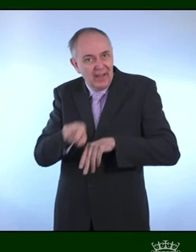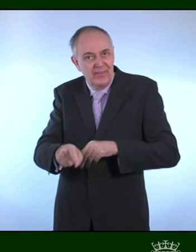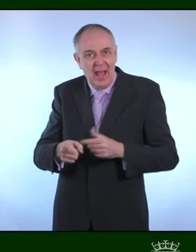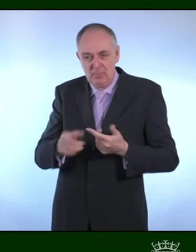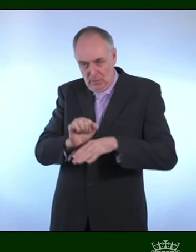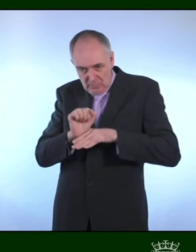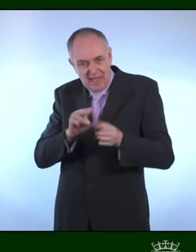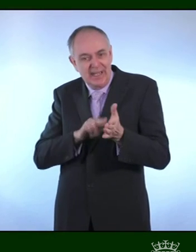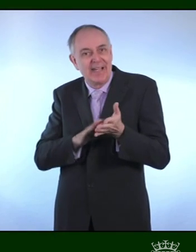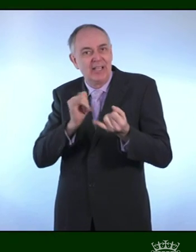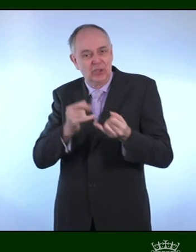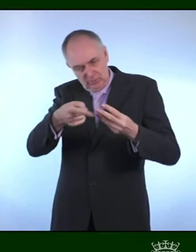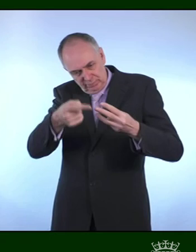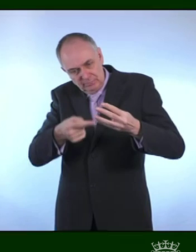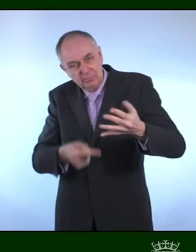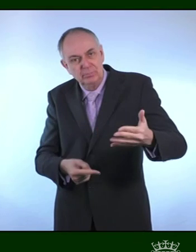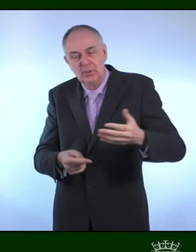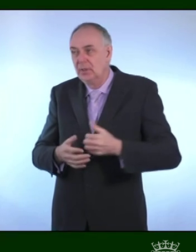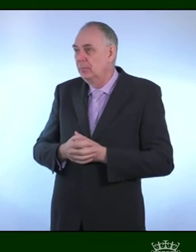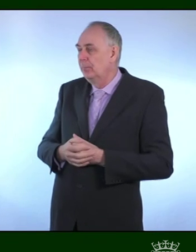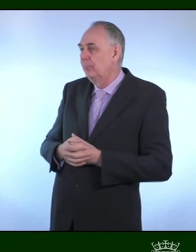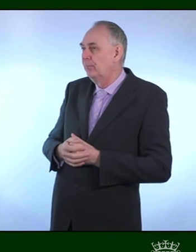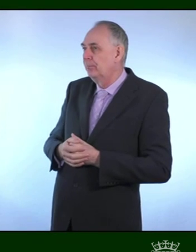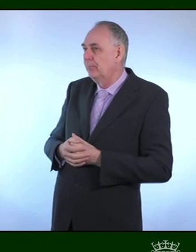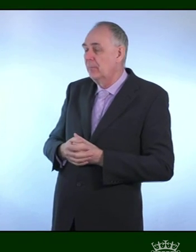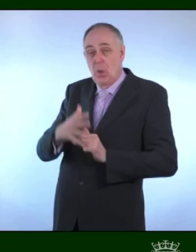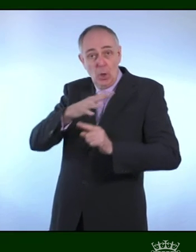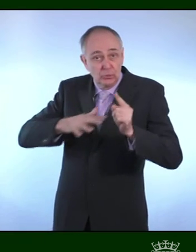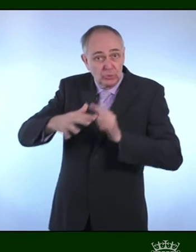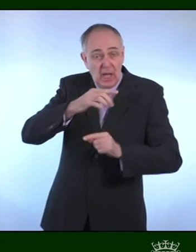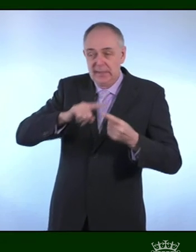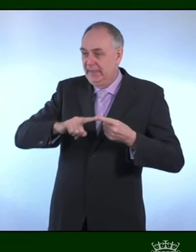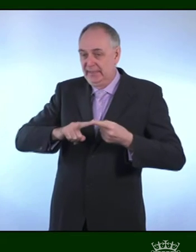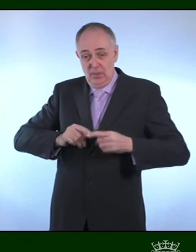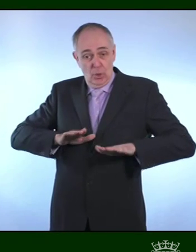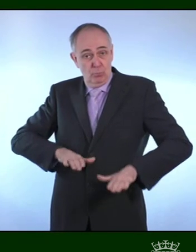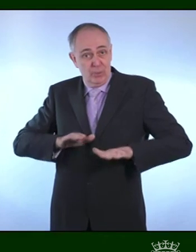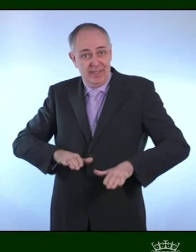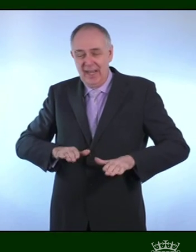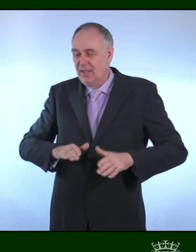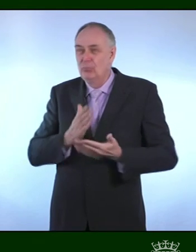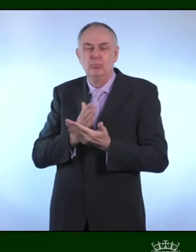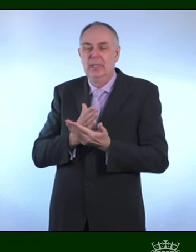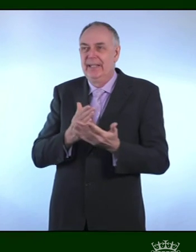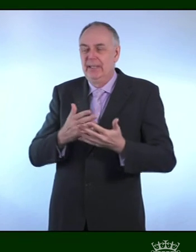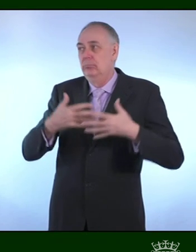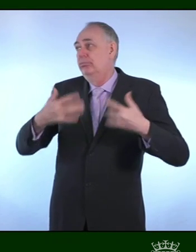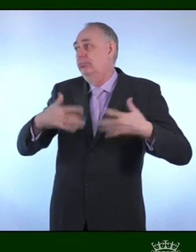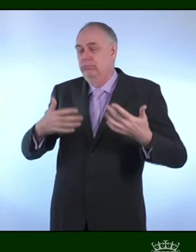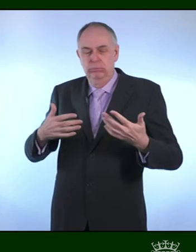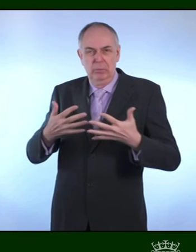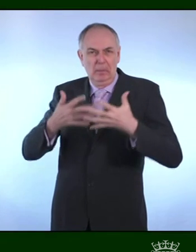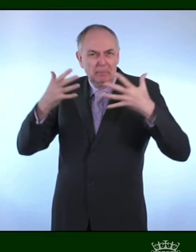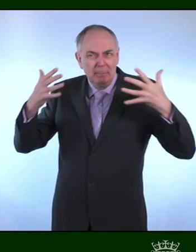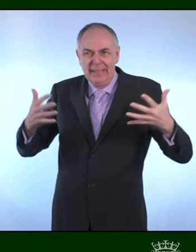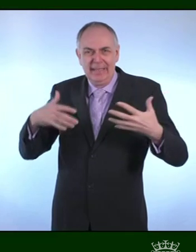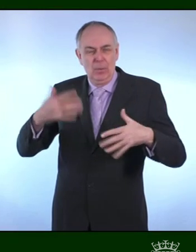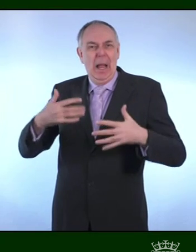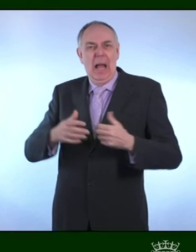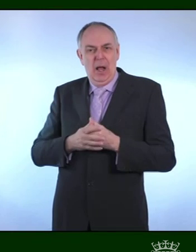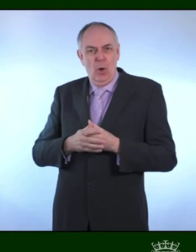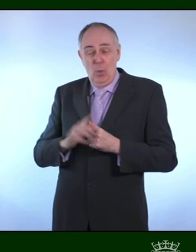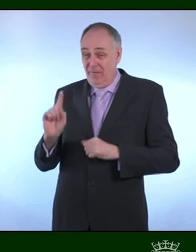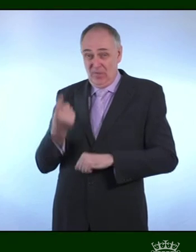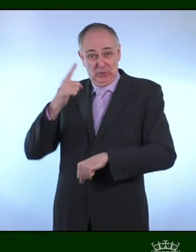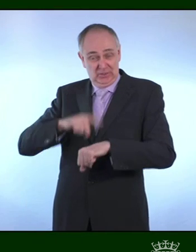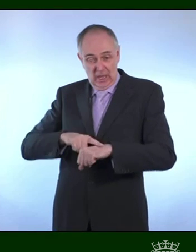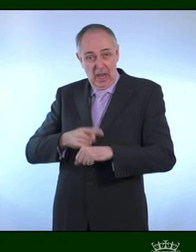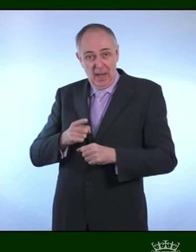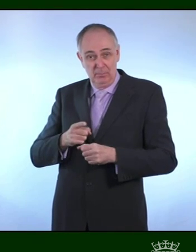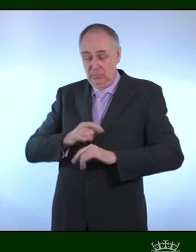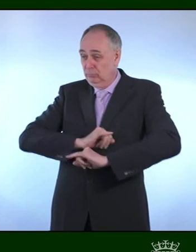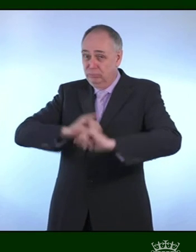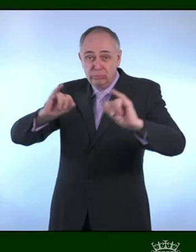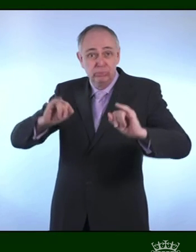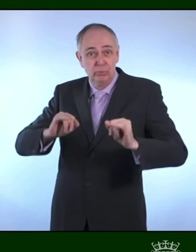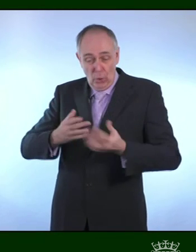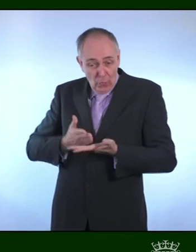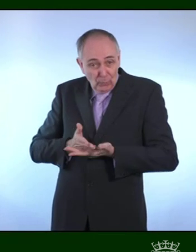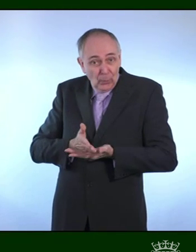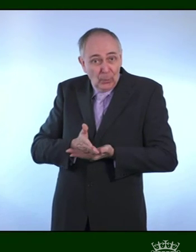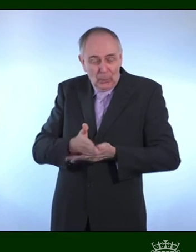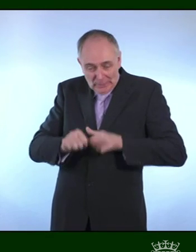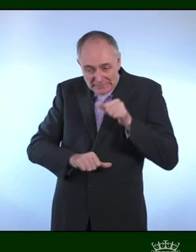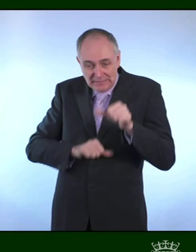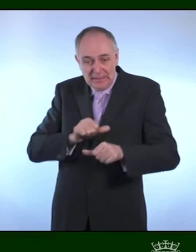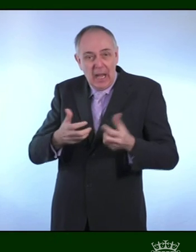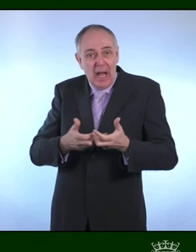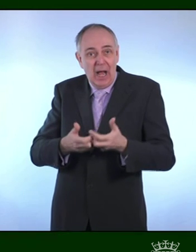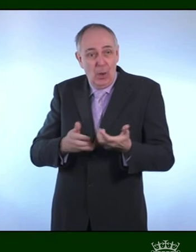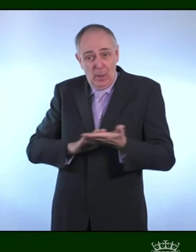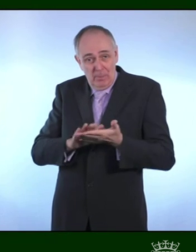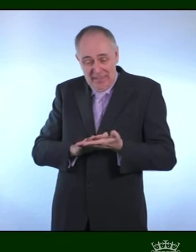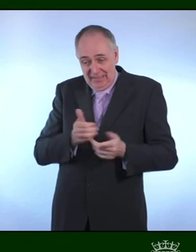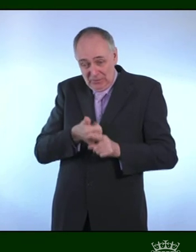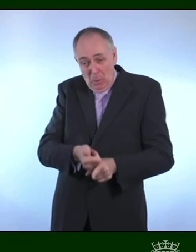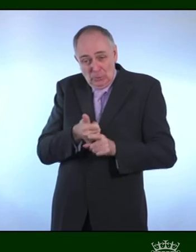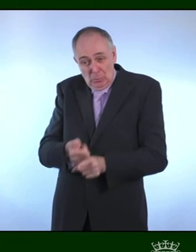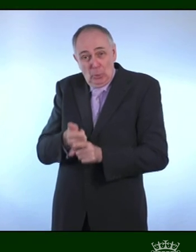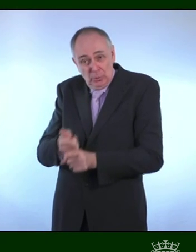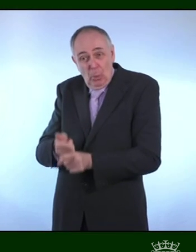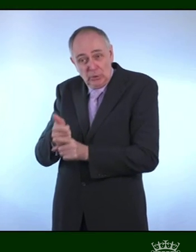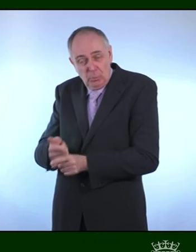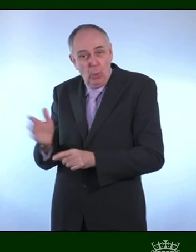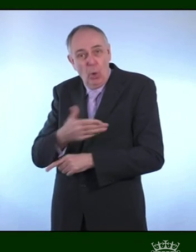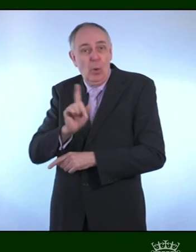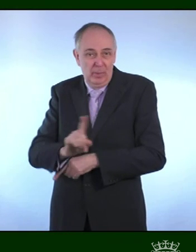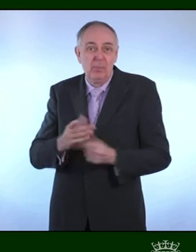As a society and country, we are doing a quite extraordinary thing: for the first time in our history, to get through this crisis, we, as a country, are putting our arms around every single worker and every single employee in this country.